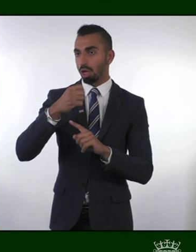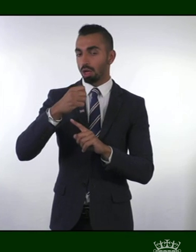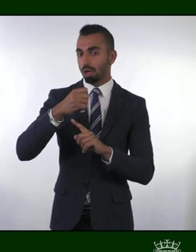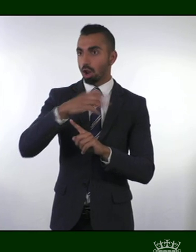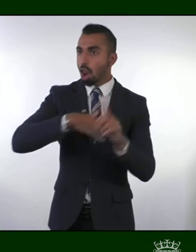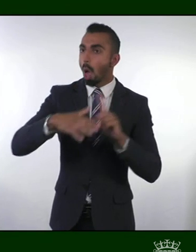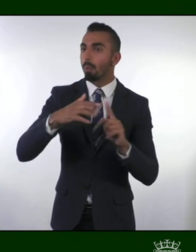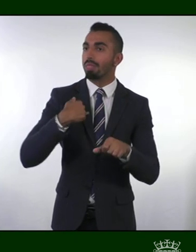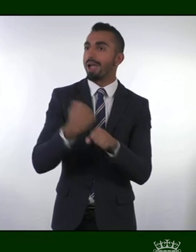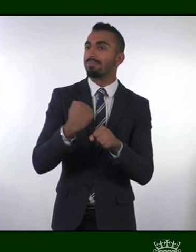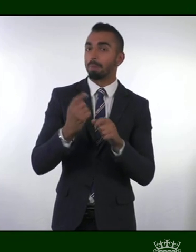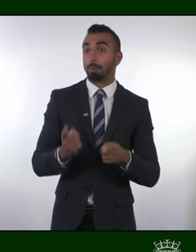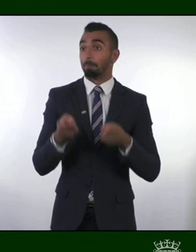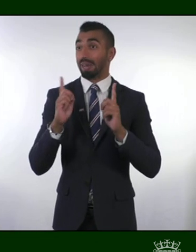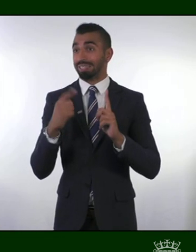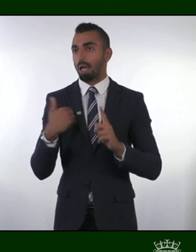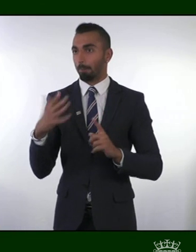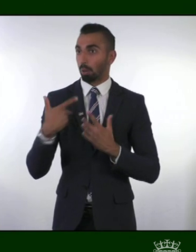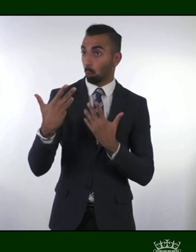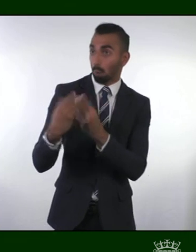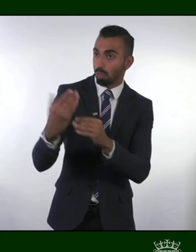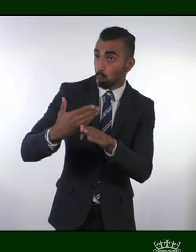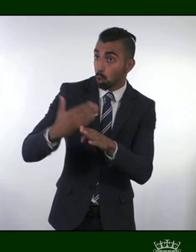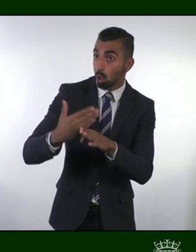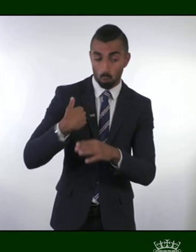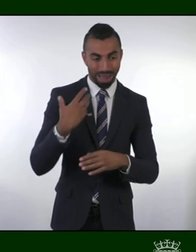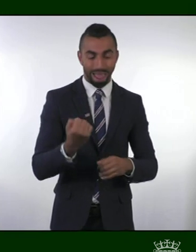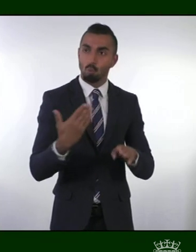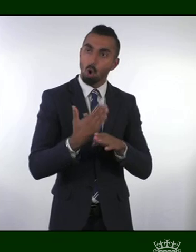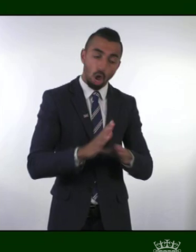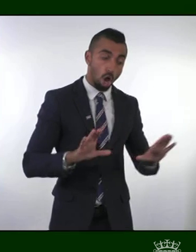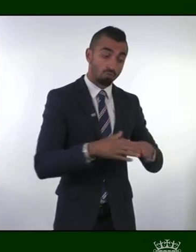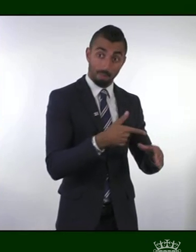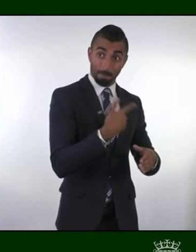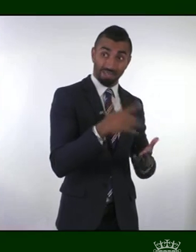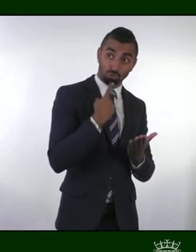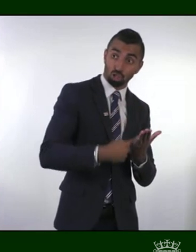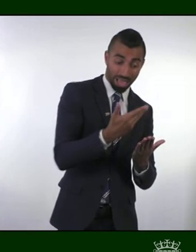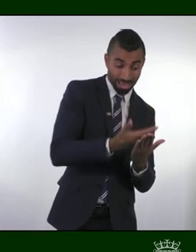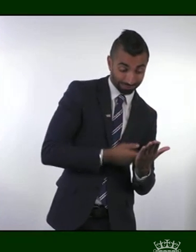I know that the early years working group has put forward a range of suggestions that we can take forward into the spending review.